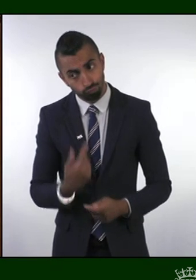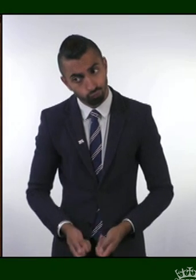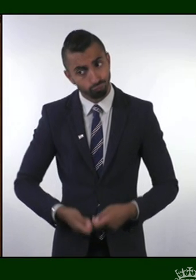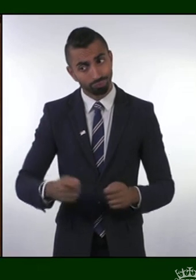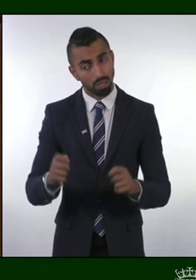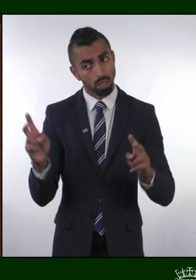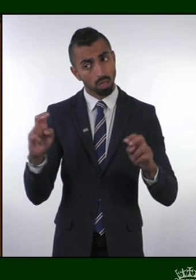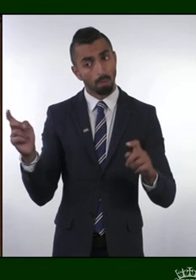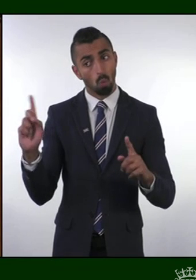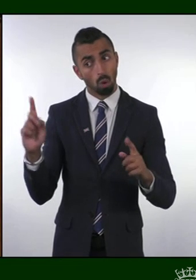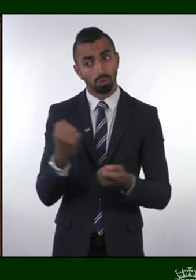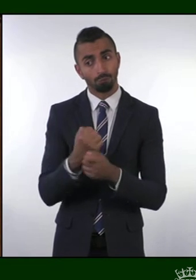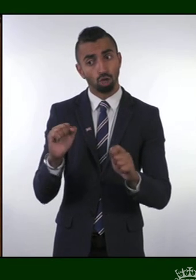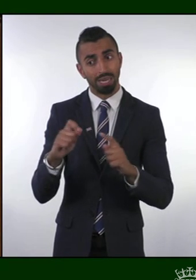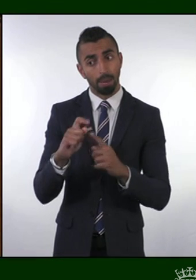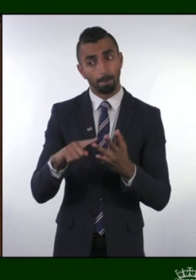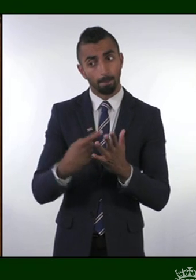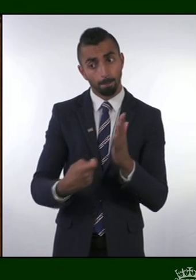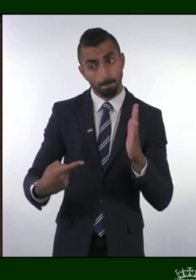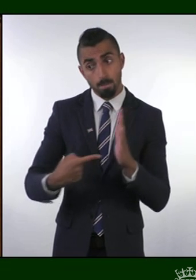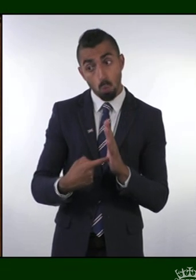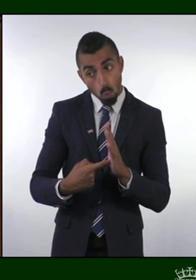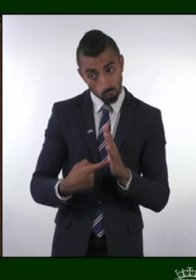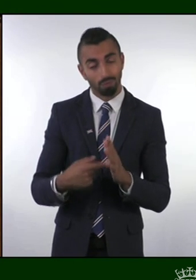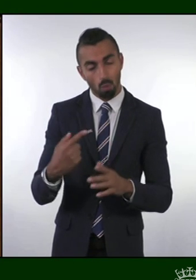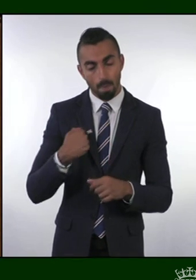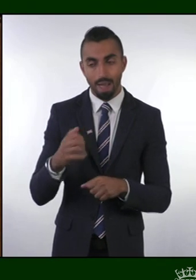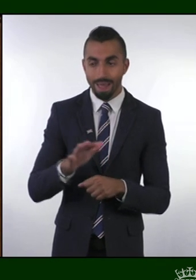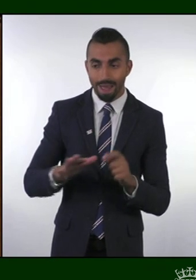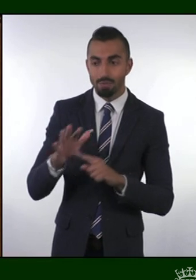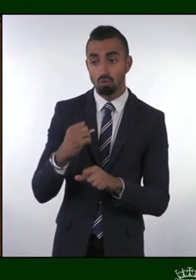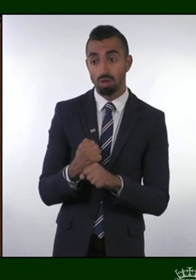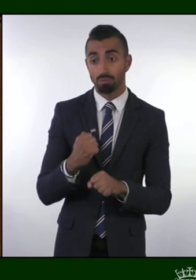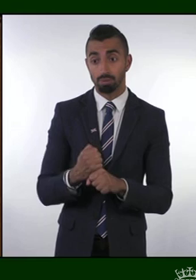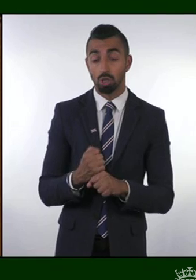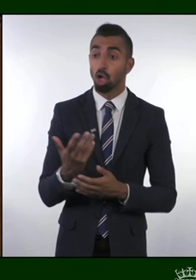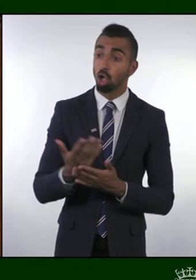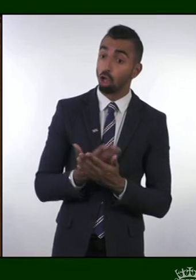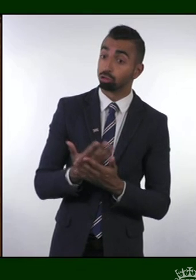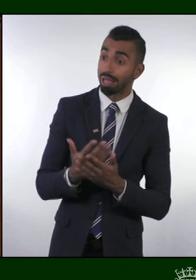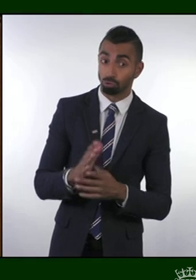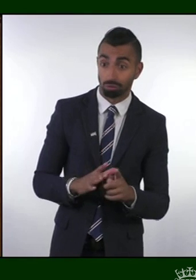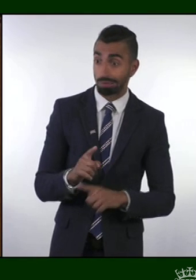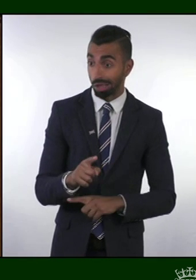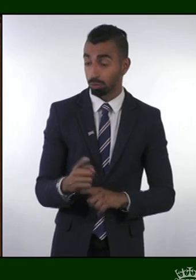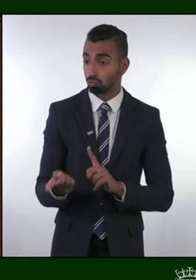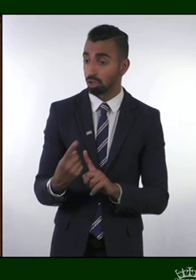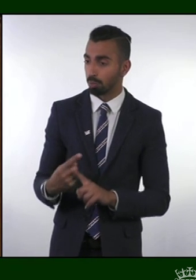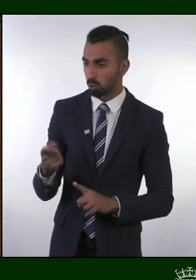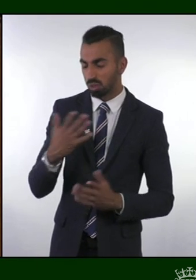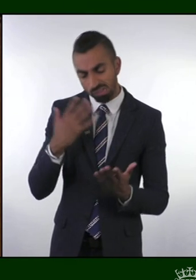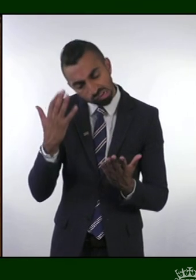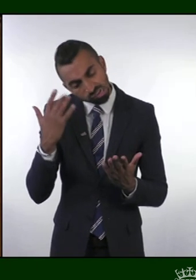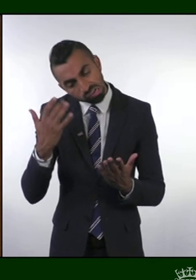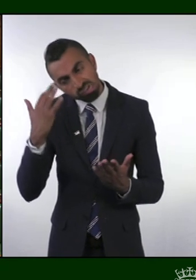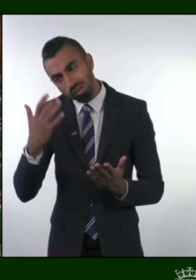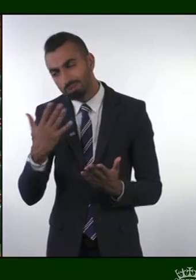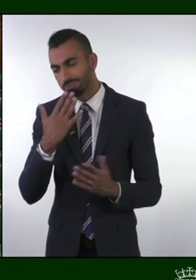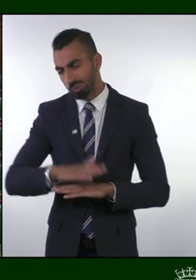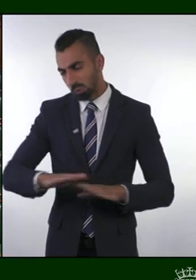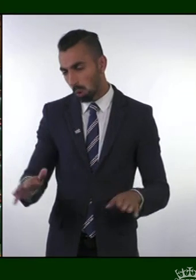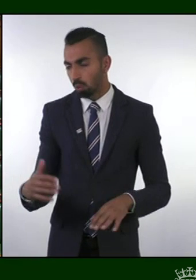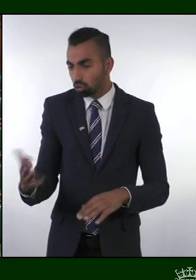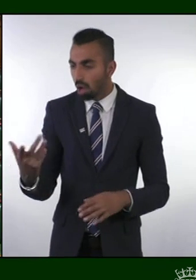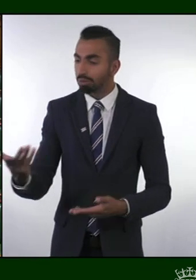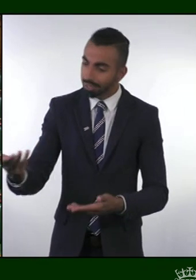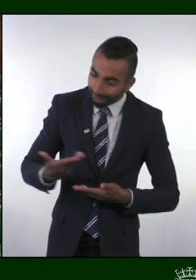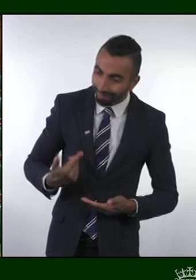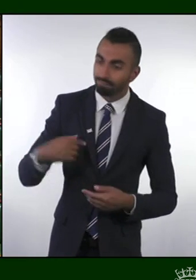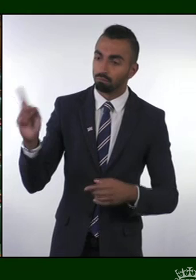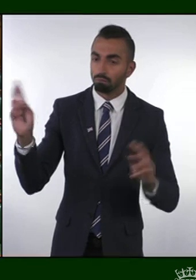The consultation ends next week. Please do not waste time mulling over the consultation responses; deliver freeport status for Immingham and Grimsby.